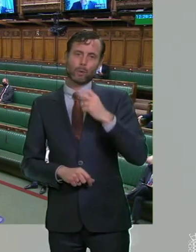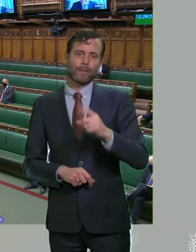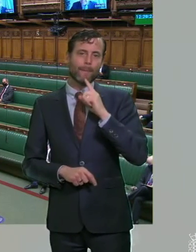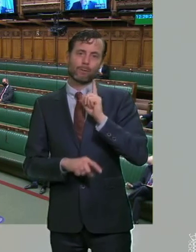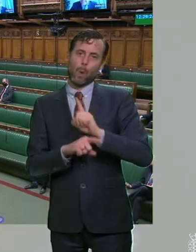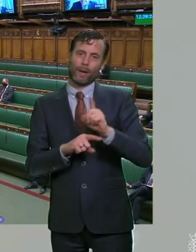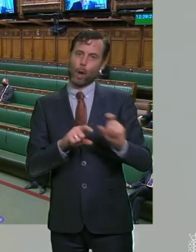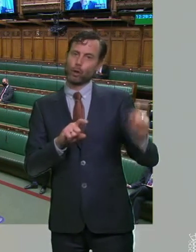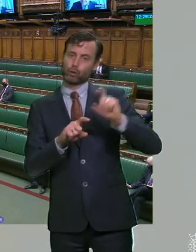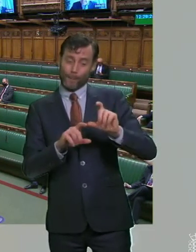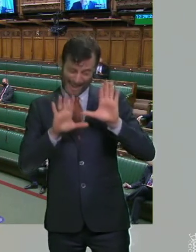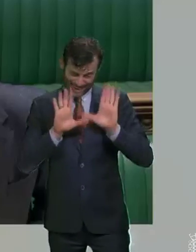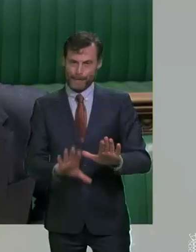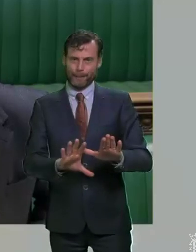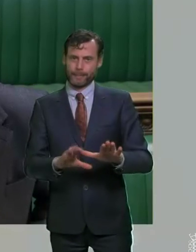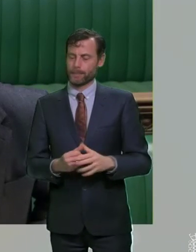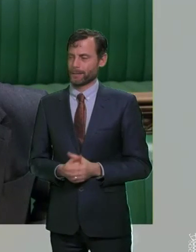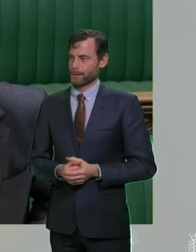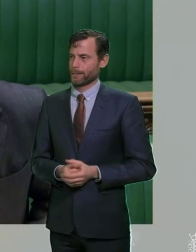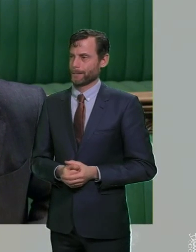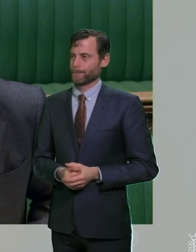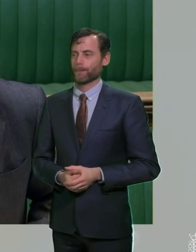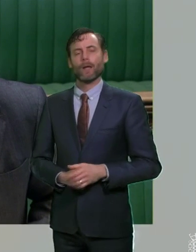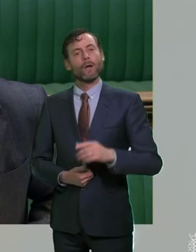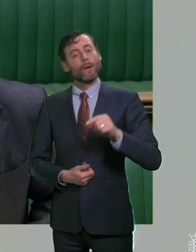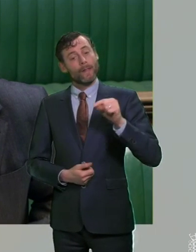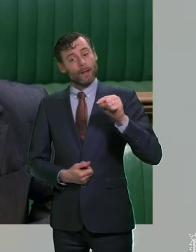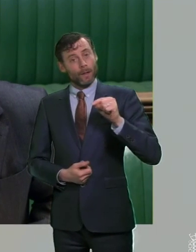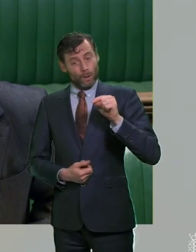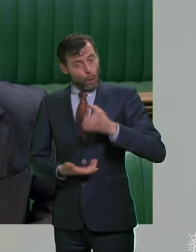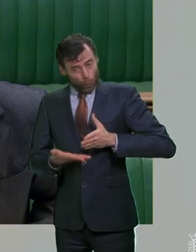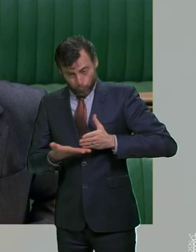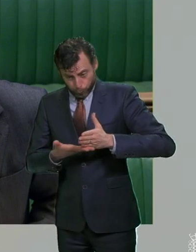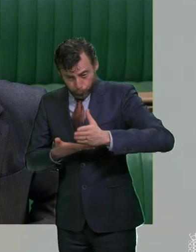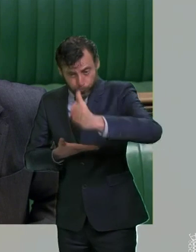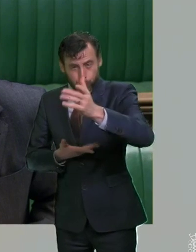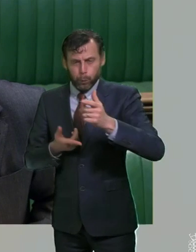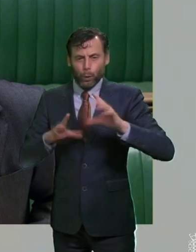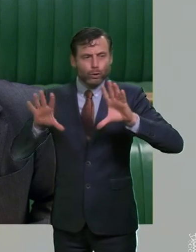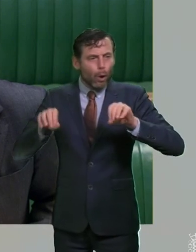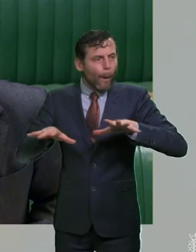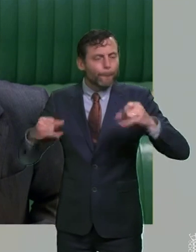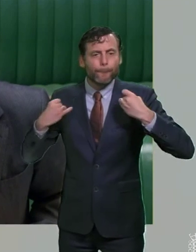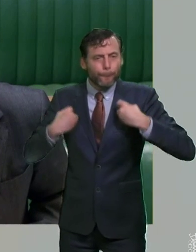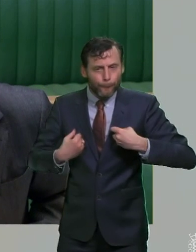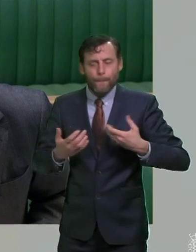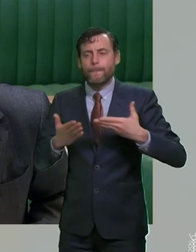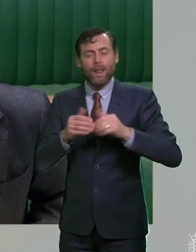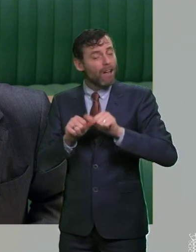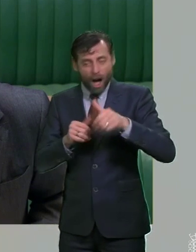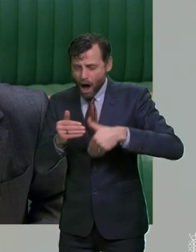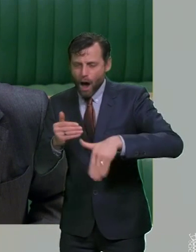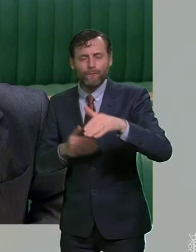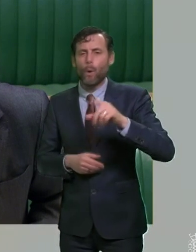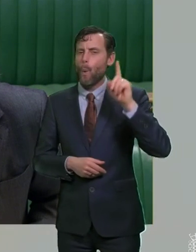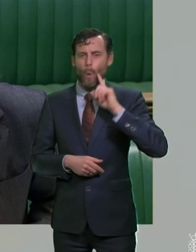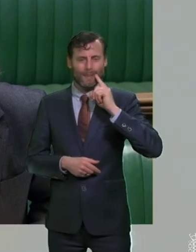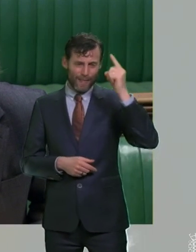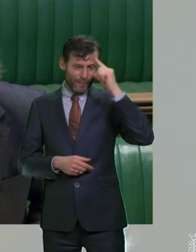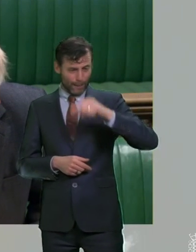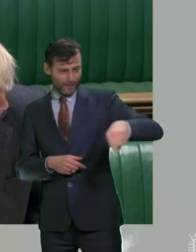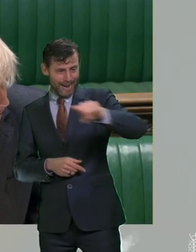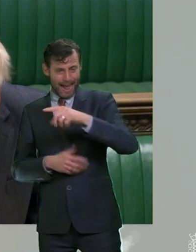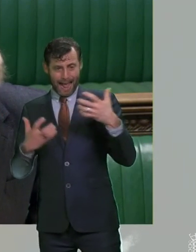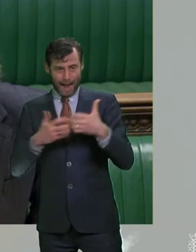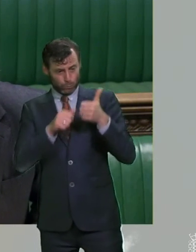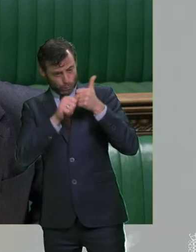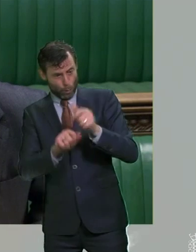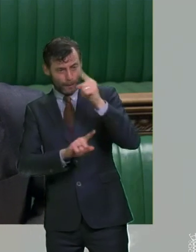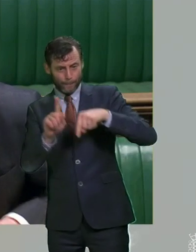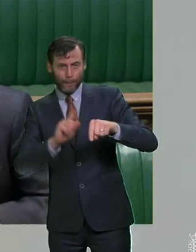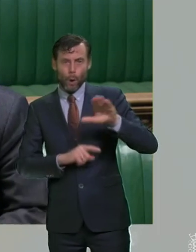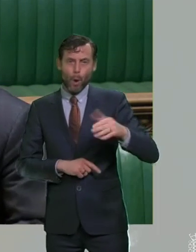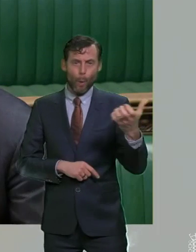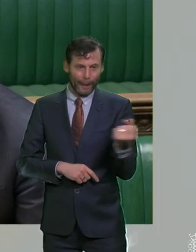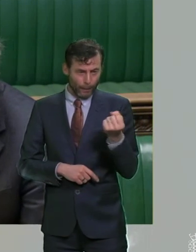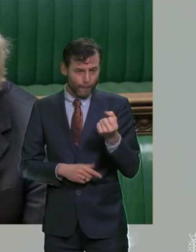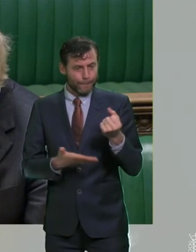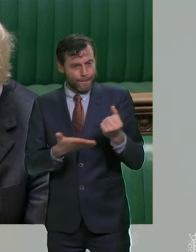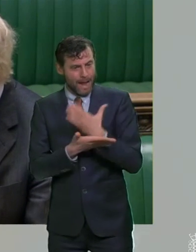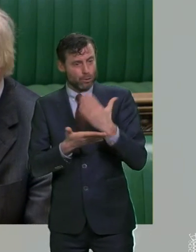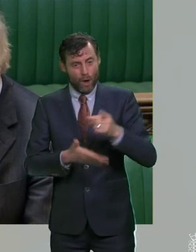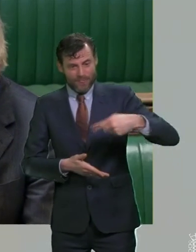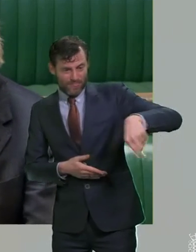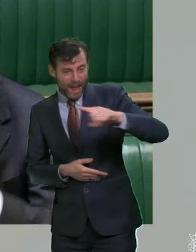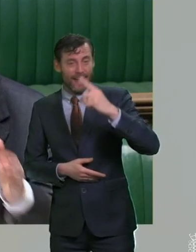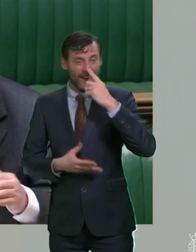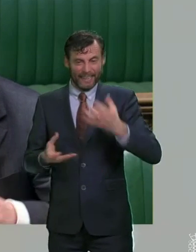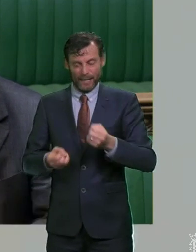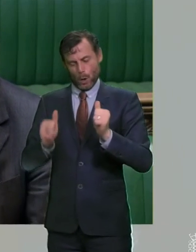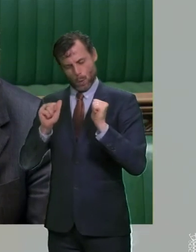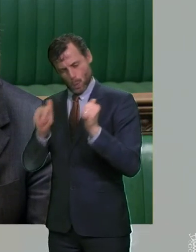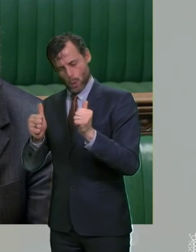We will continue to look after people throughout this pandemic and beyond, and the best thing we can do across the whole country is to bounce our economy back as fast as we can and get people into high-quality jobs.